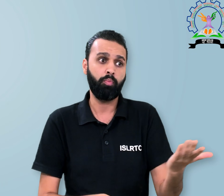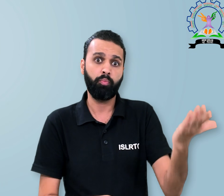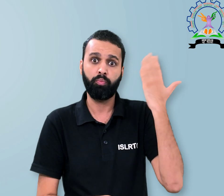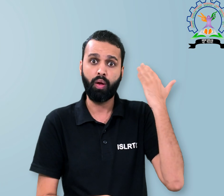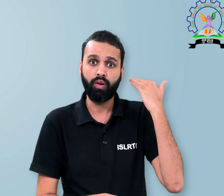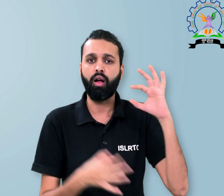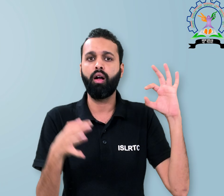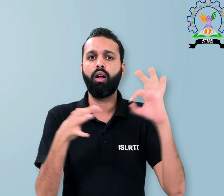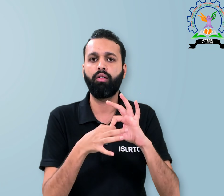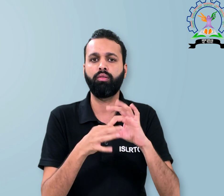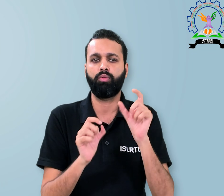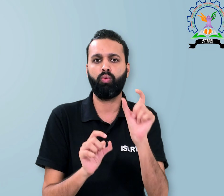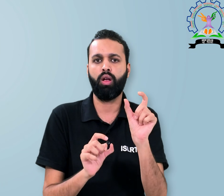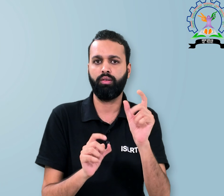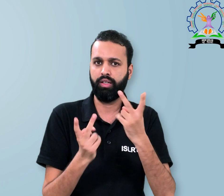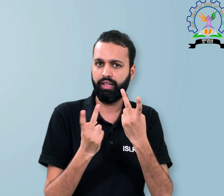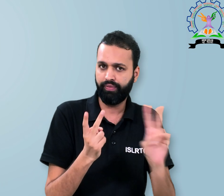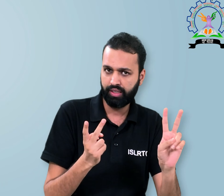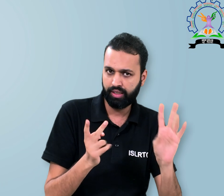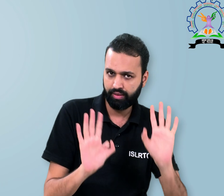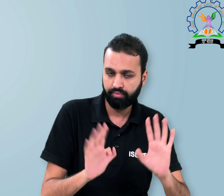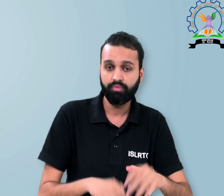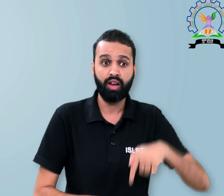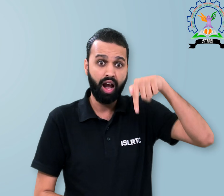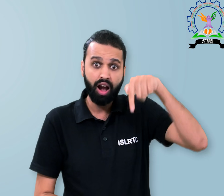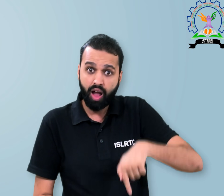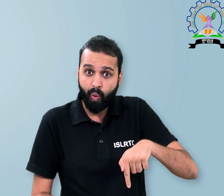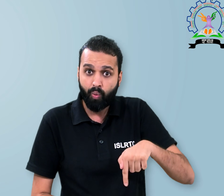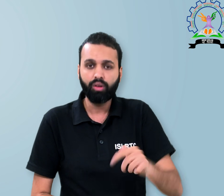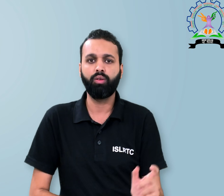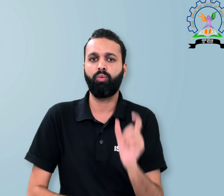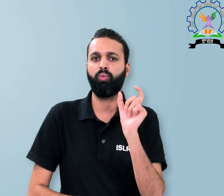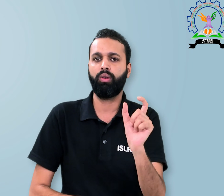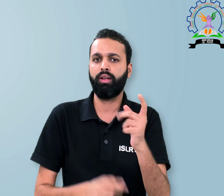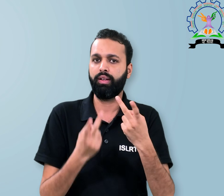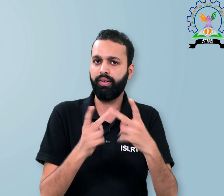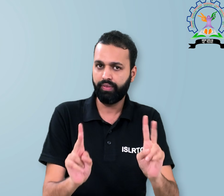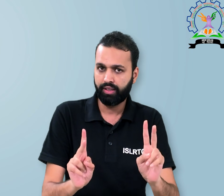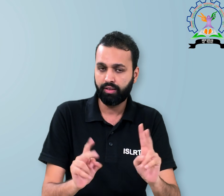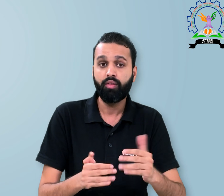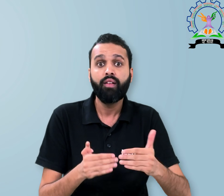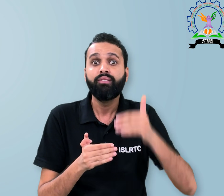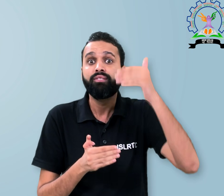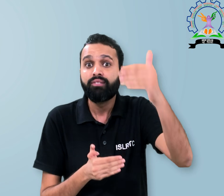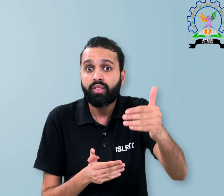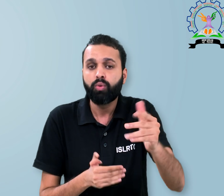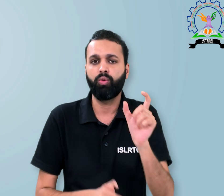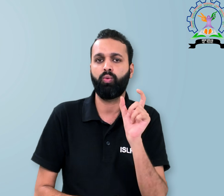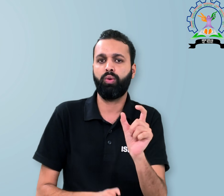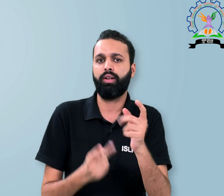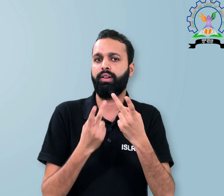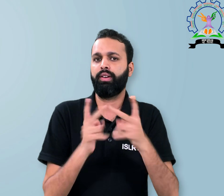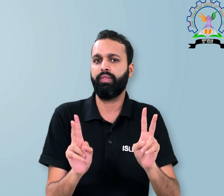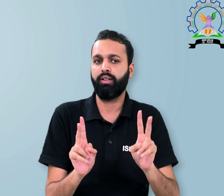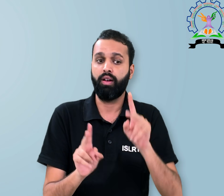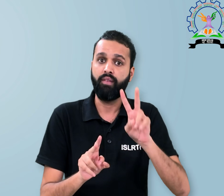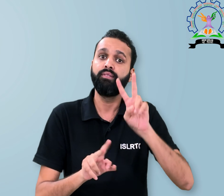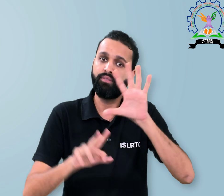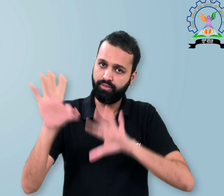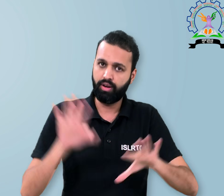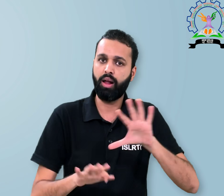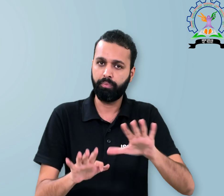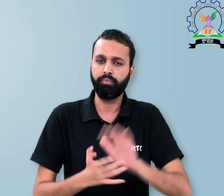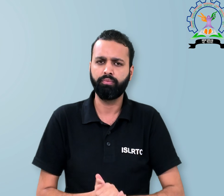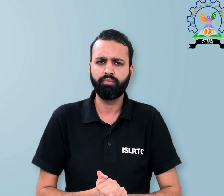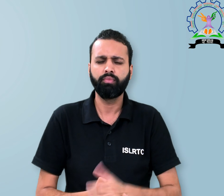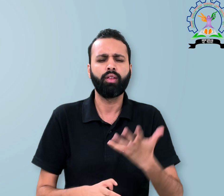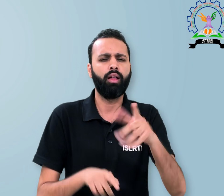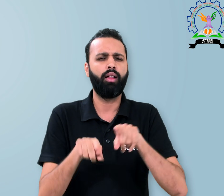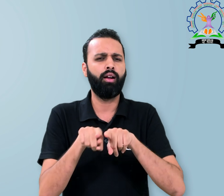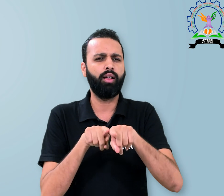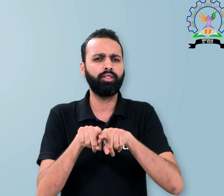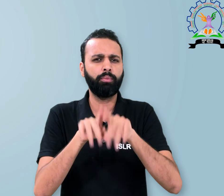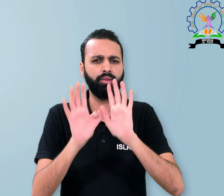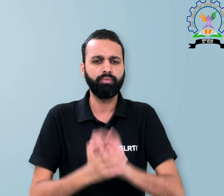It helps to specify when an action occurs, whether in the past, present, or future.